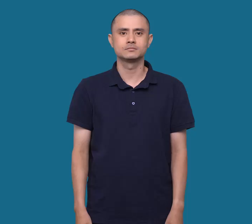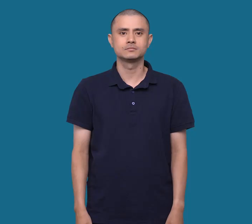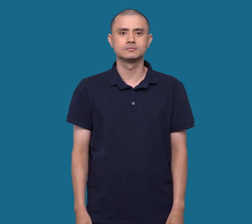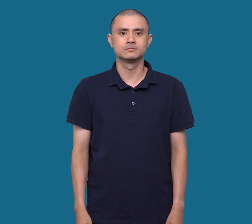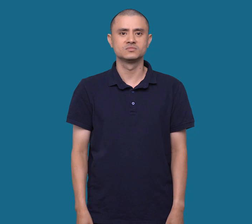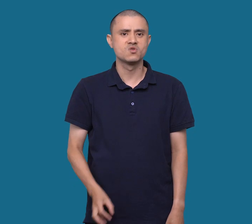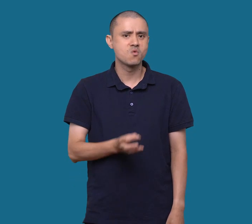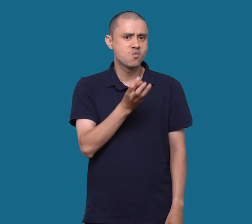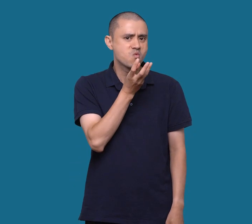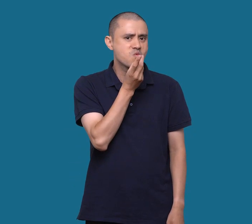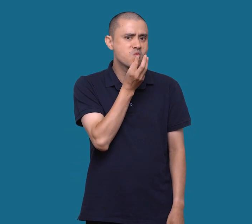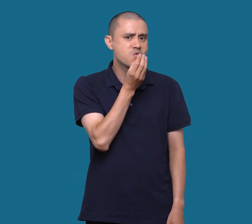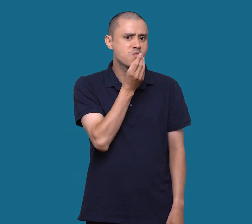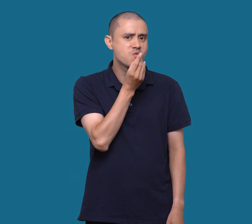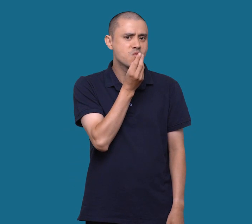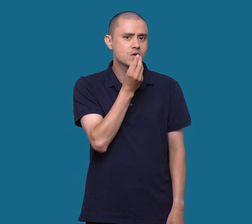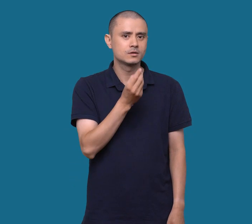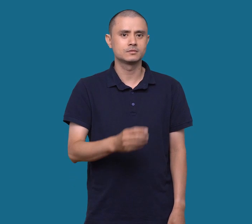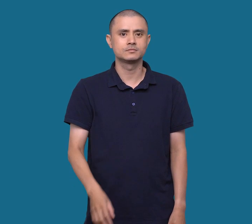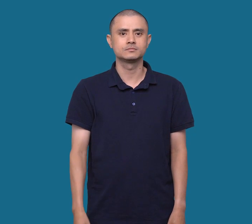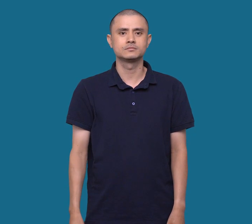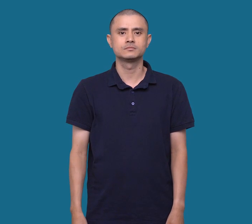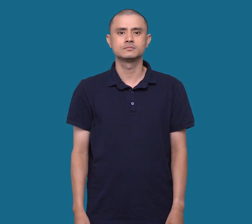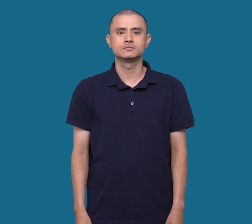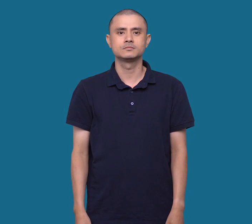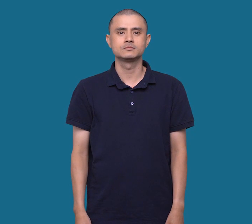vô duyên